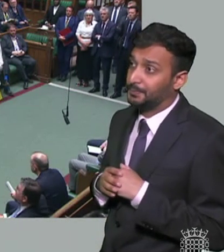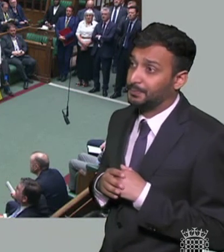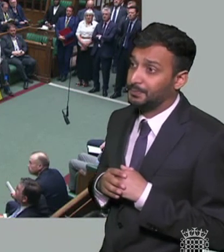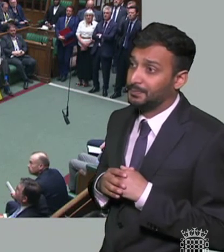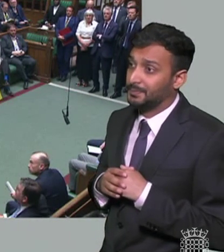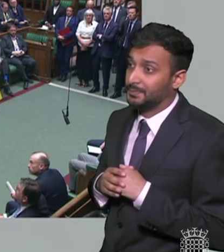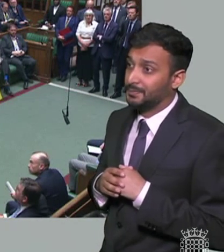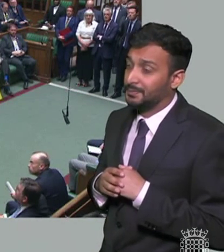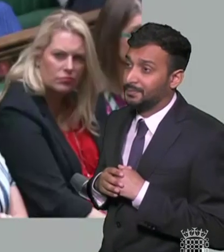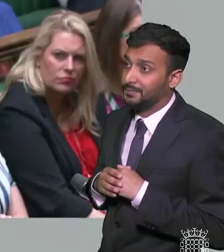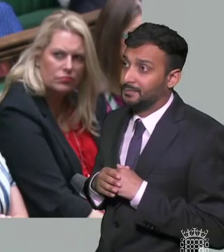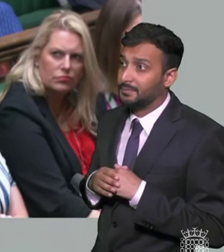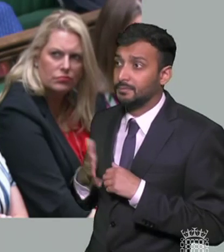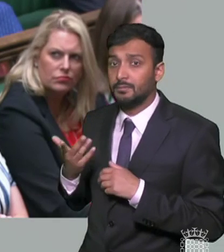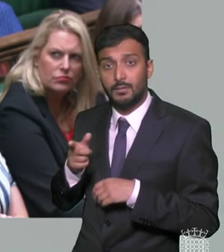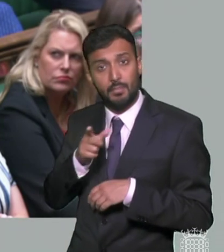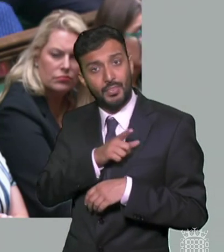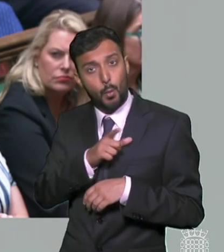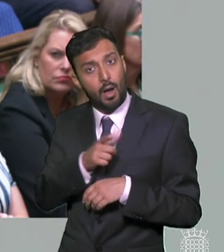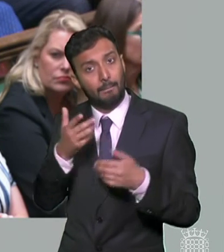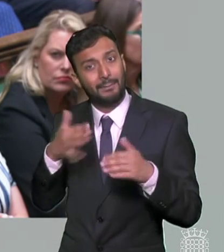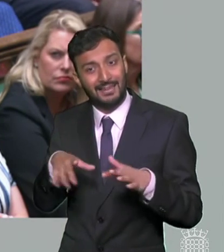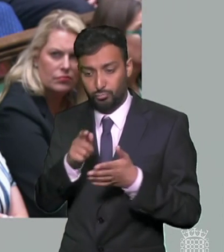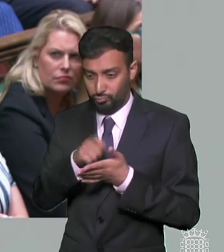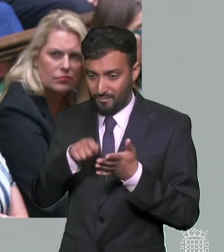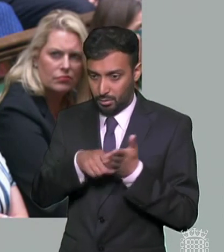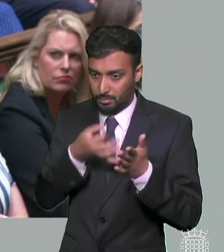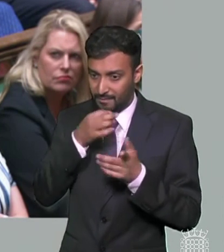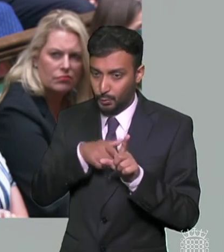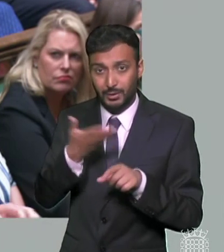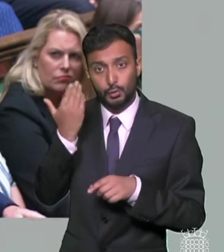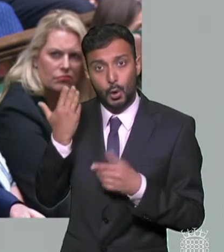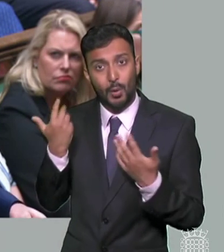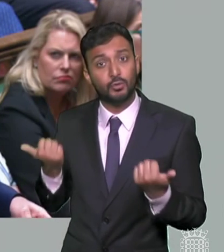That is why we had the referendum a few years ago.